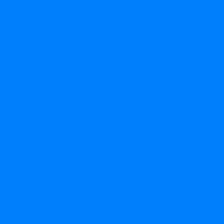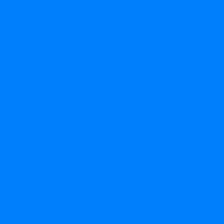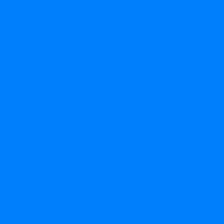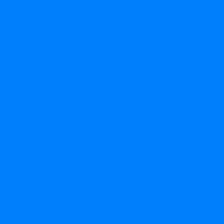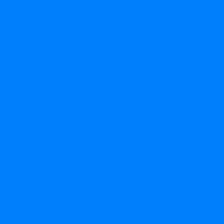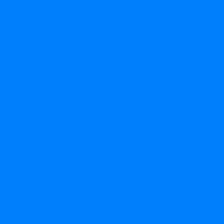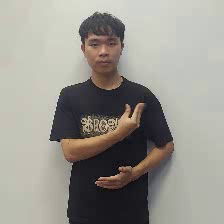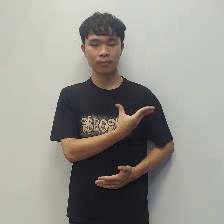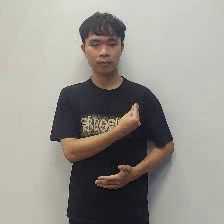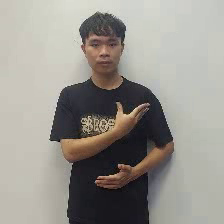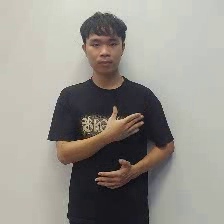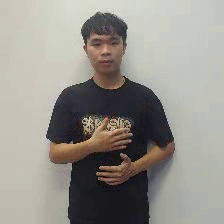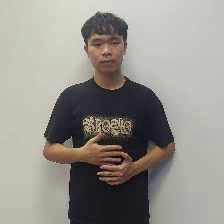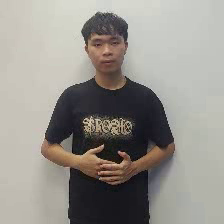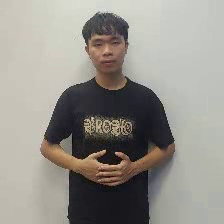Xúc động